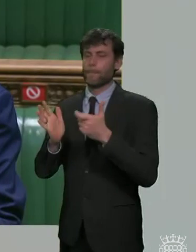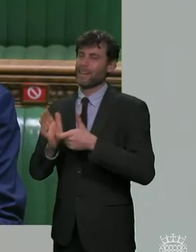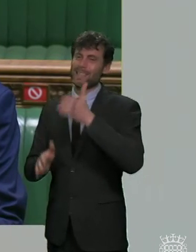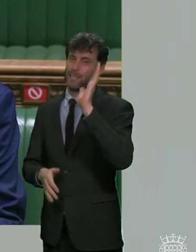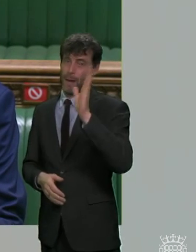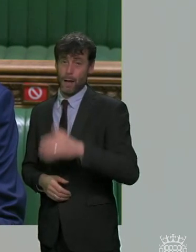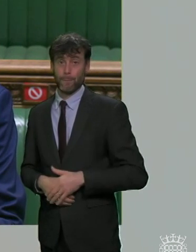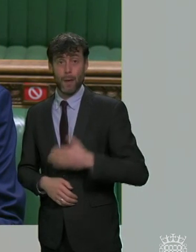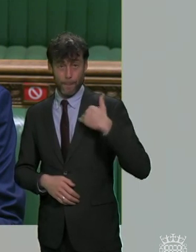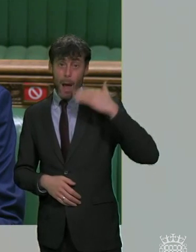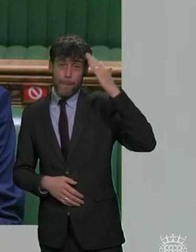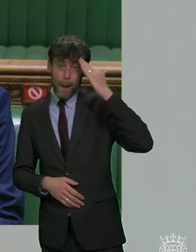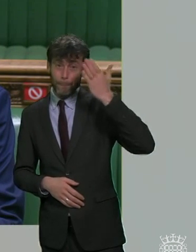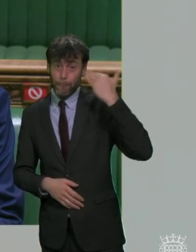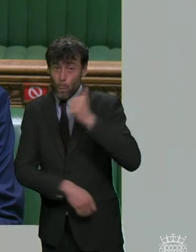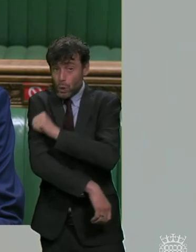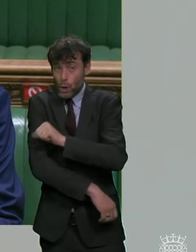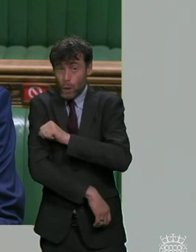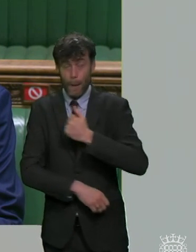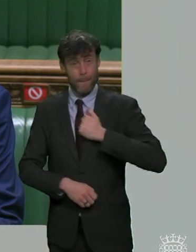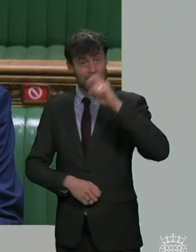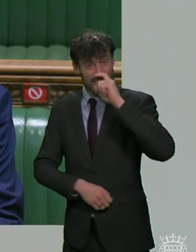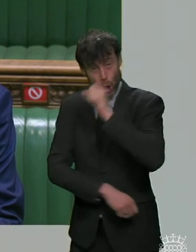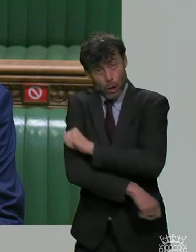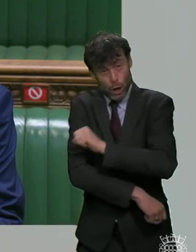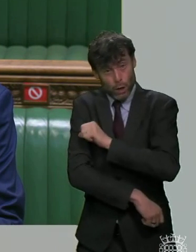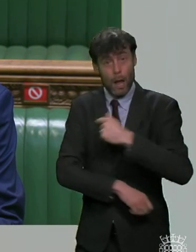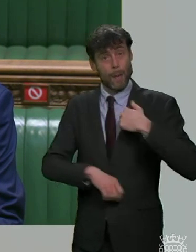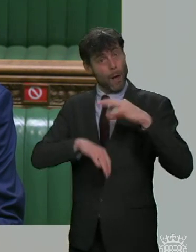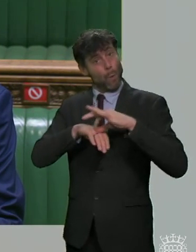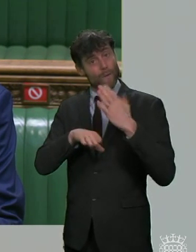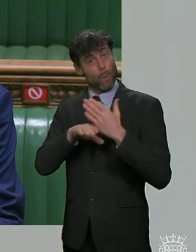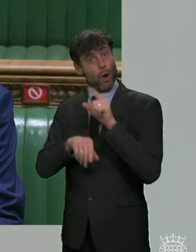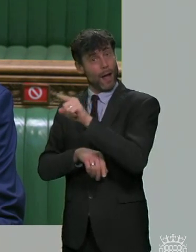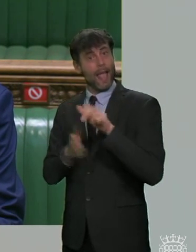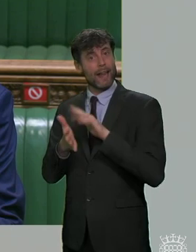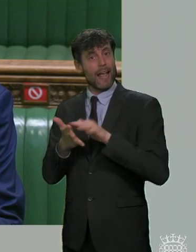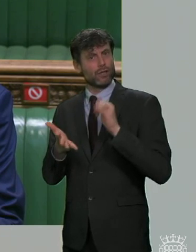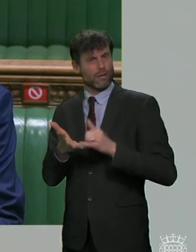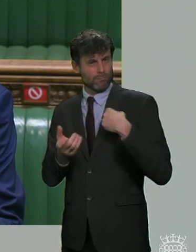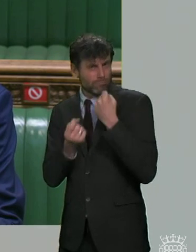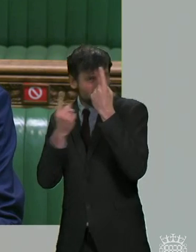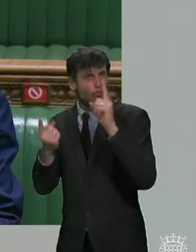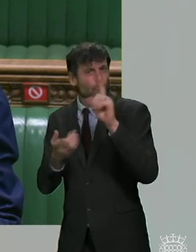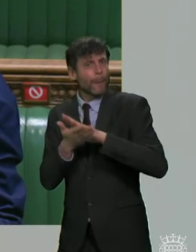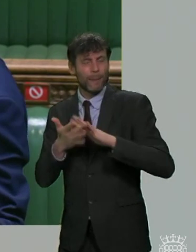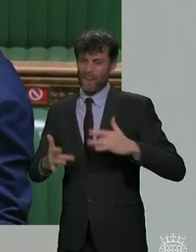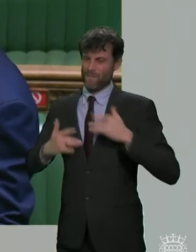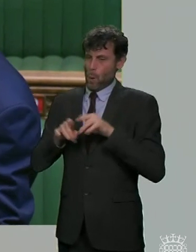My mum was a nurse; my sister was a nurse; my wife works in the NHS—I know what it means to work for the NHS.